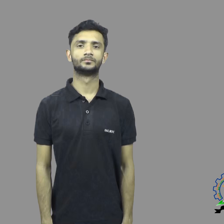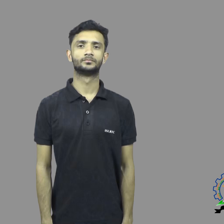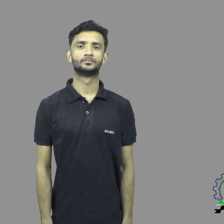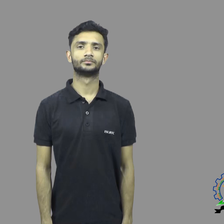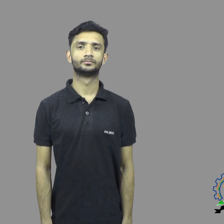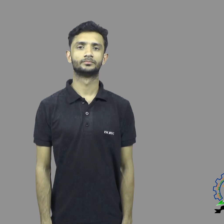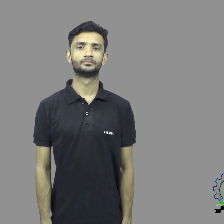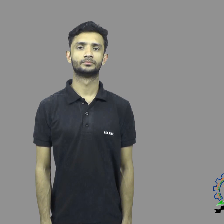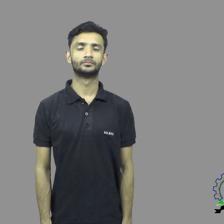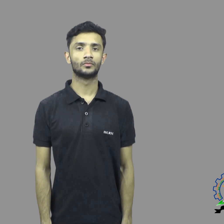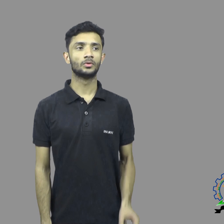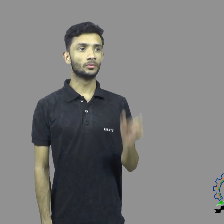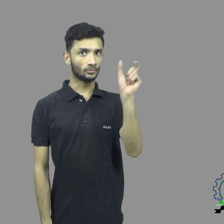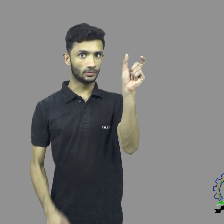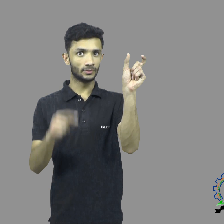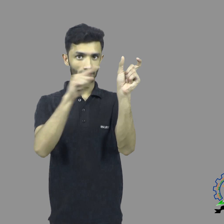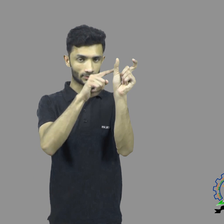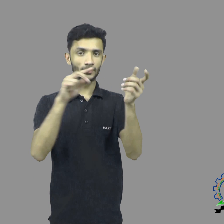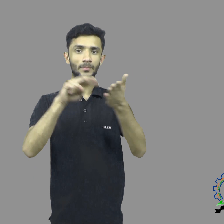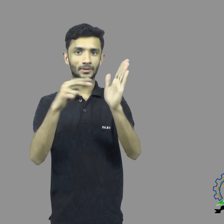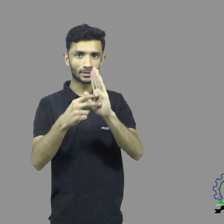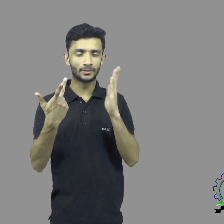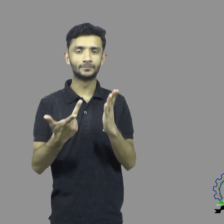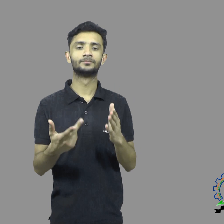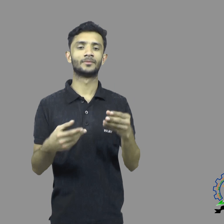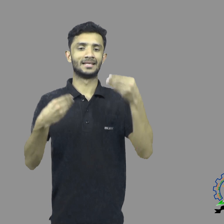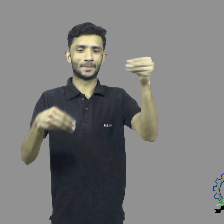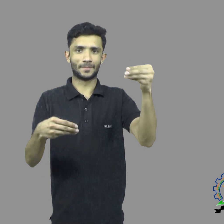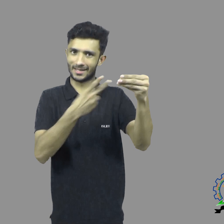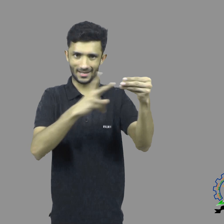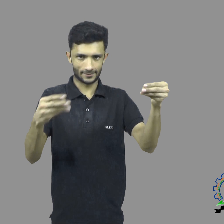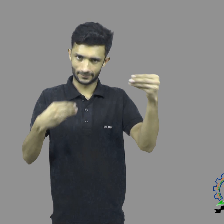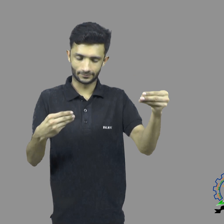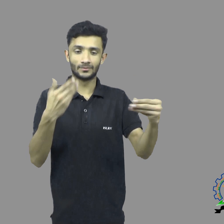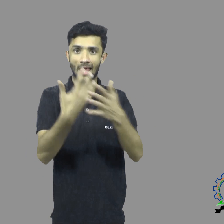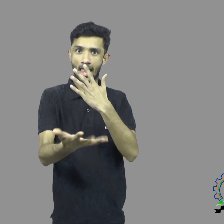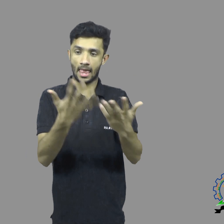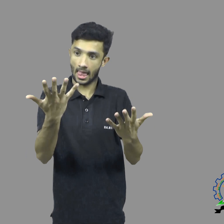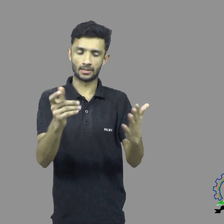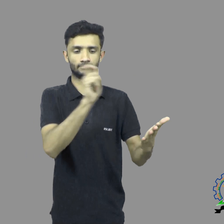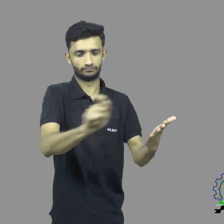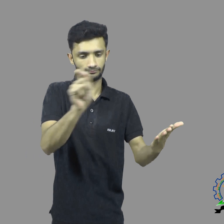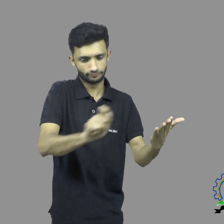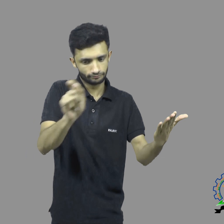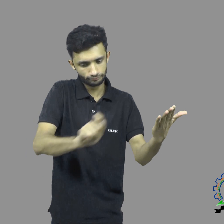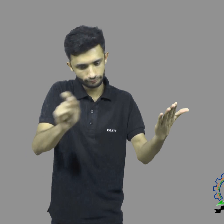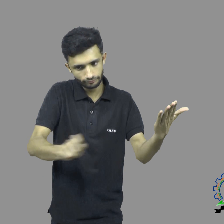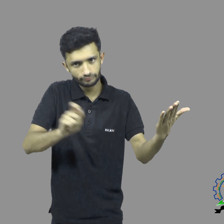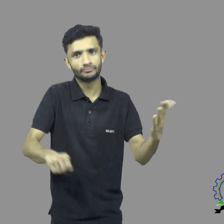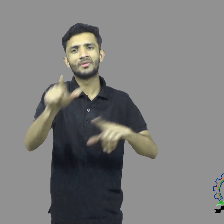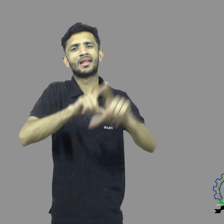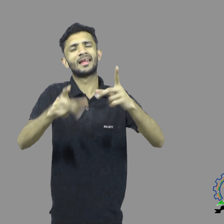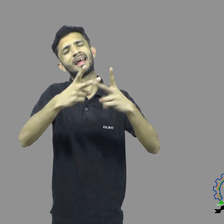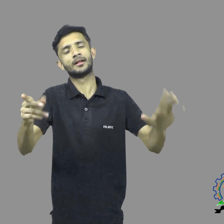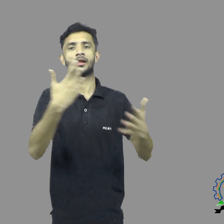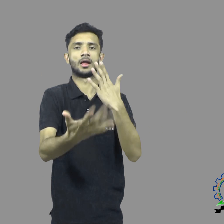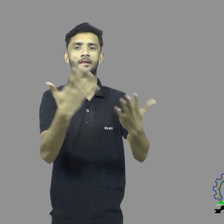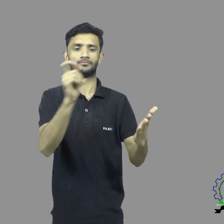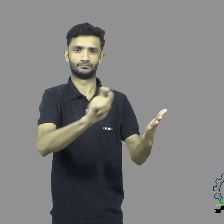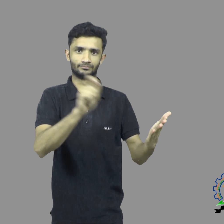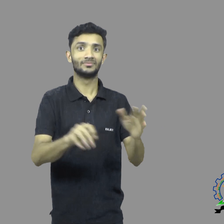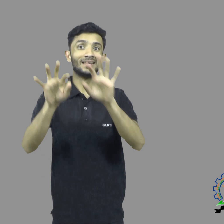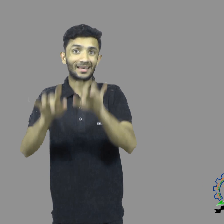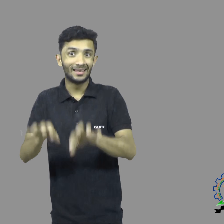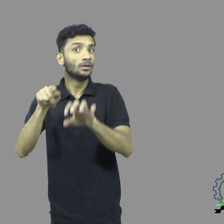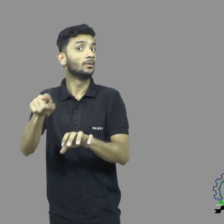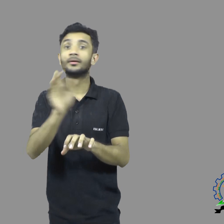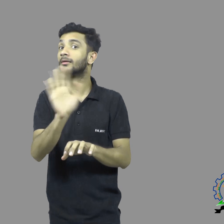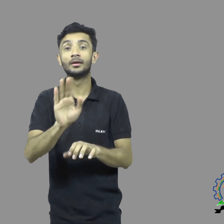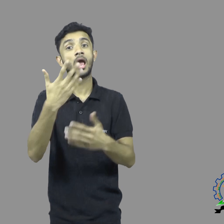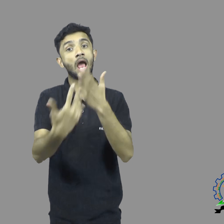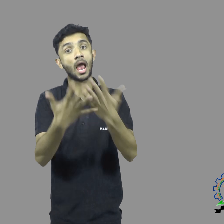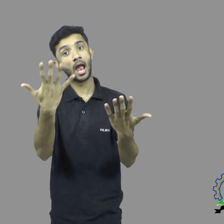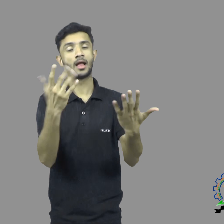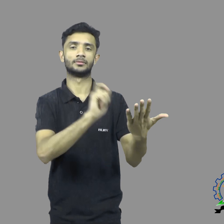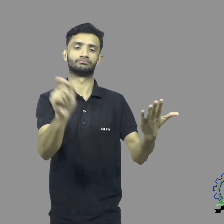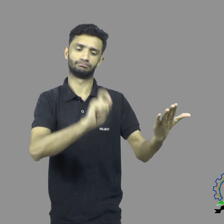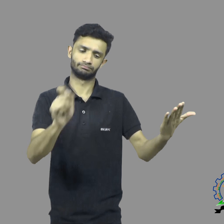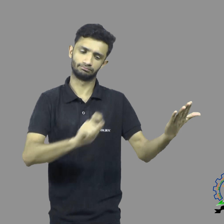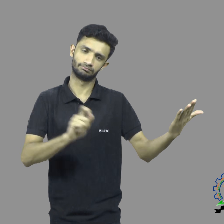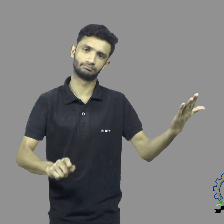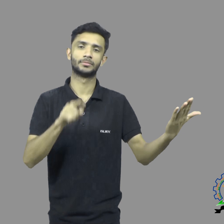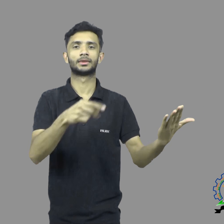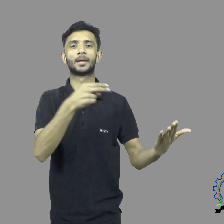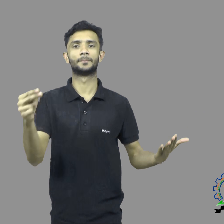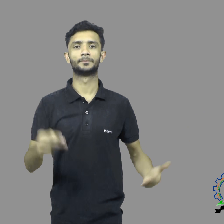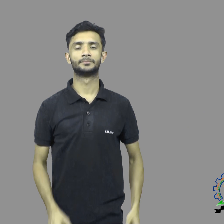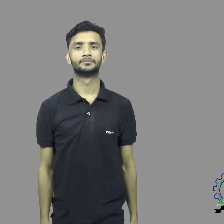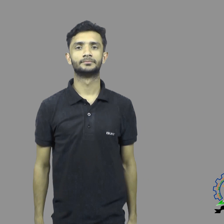Manuscript